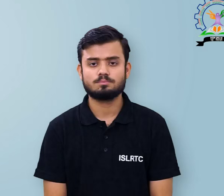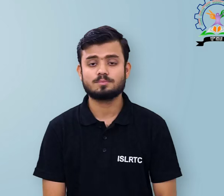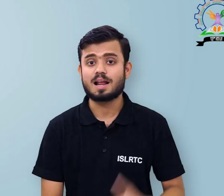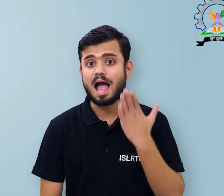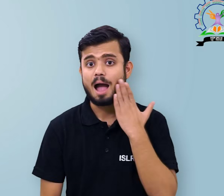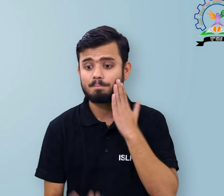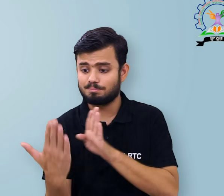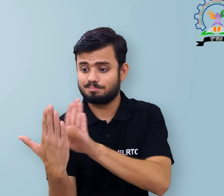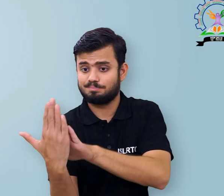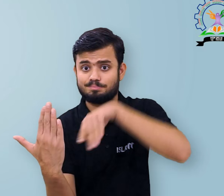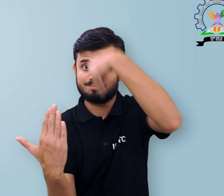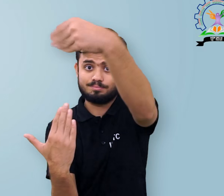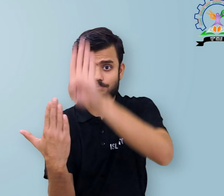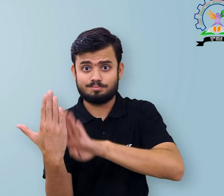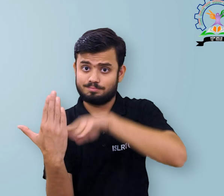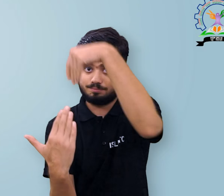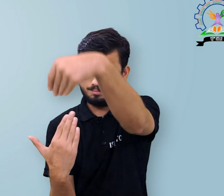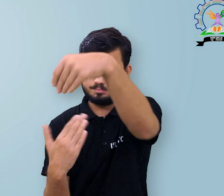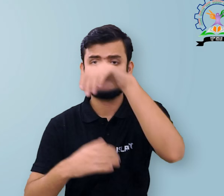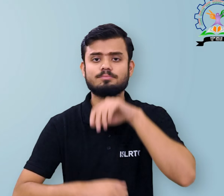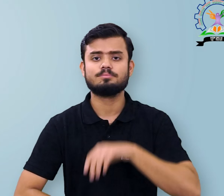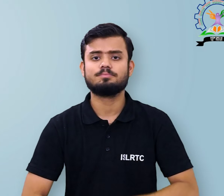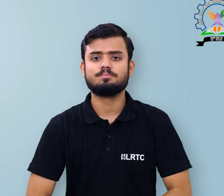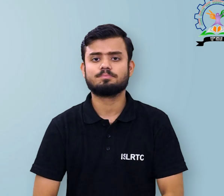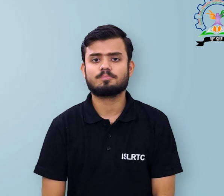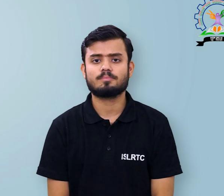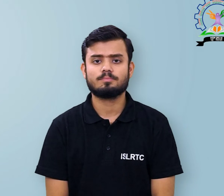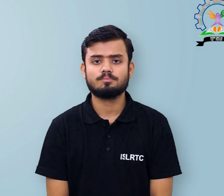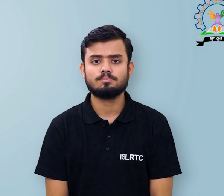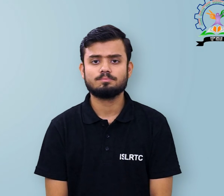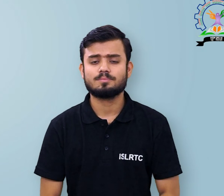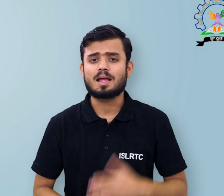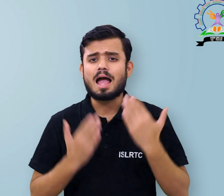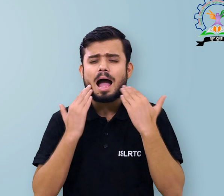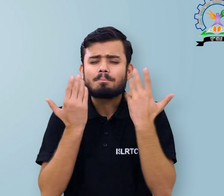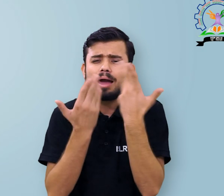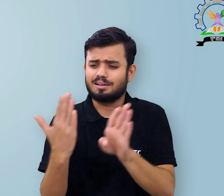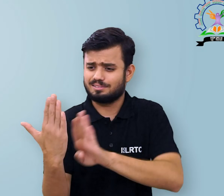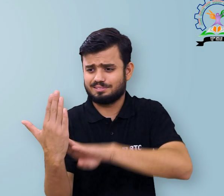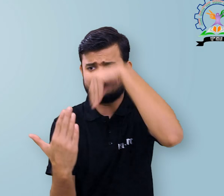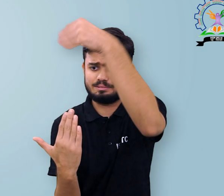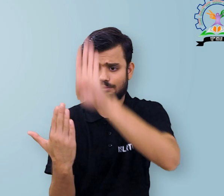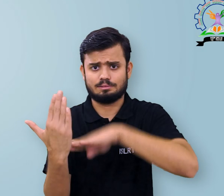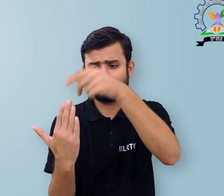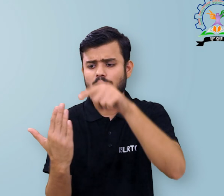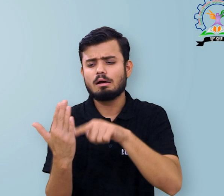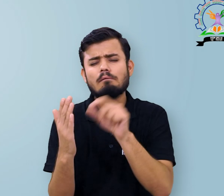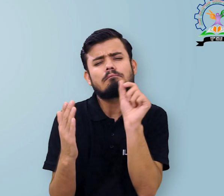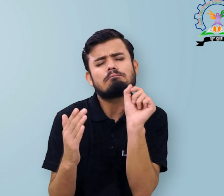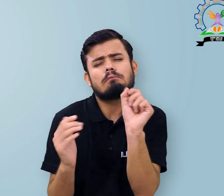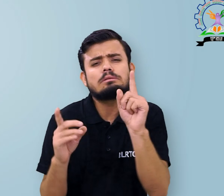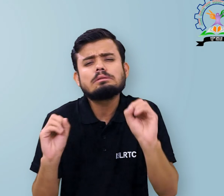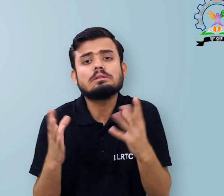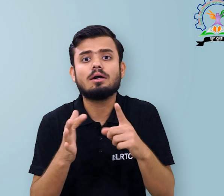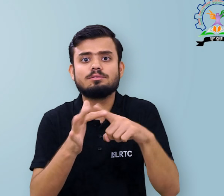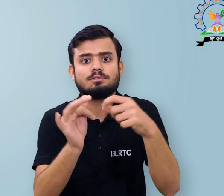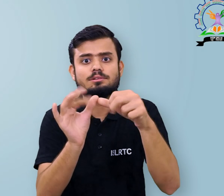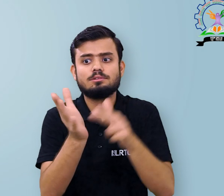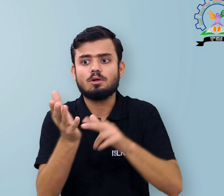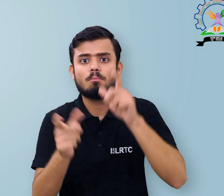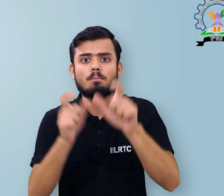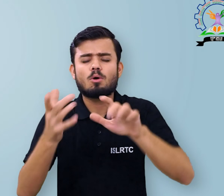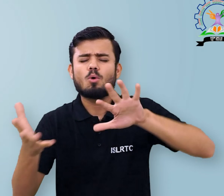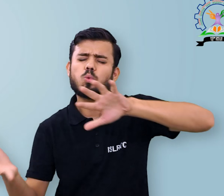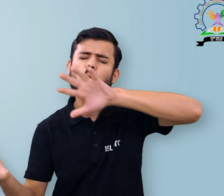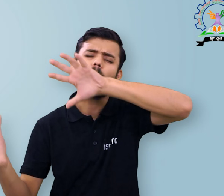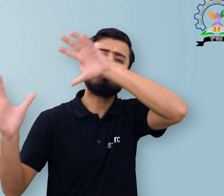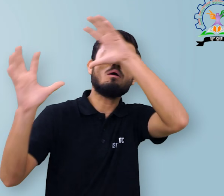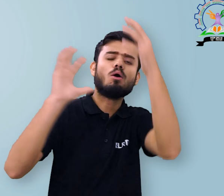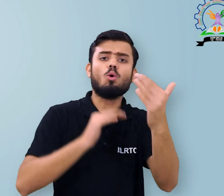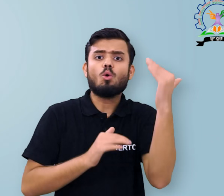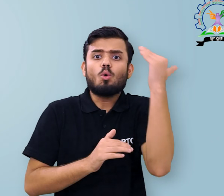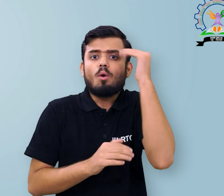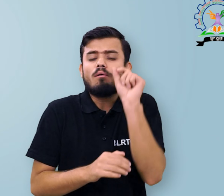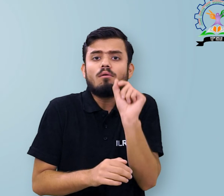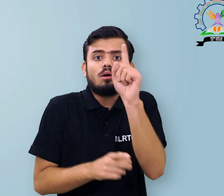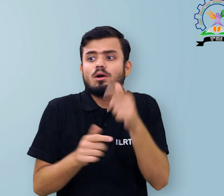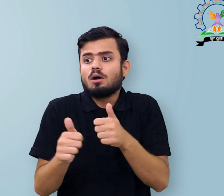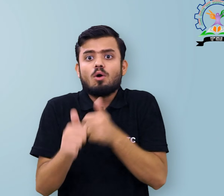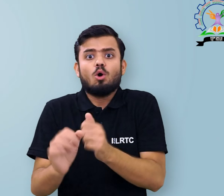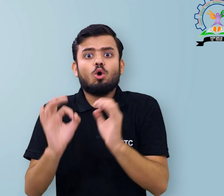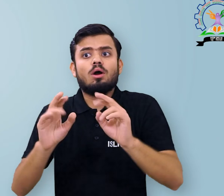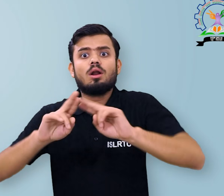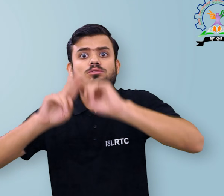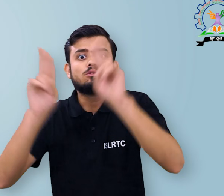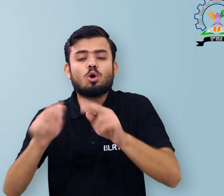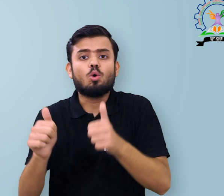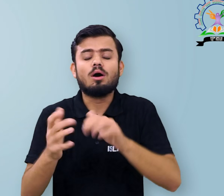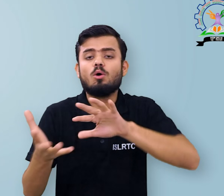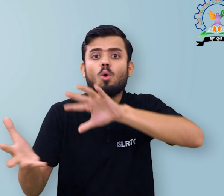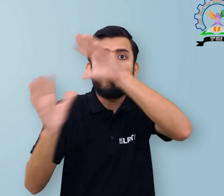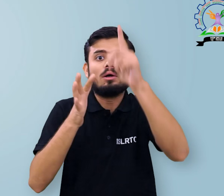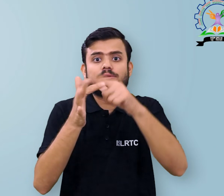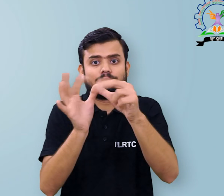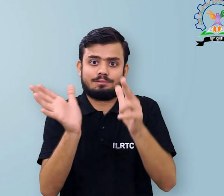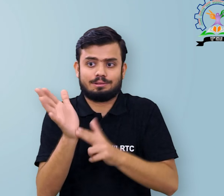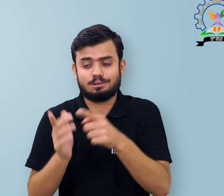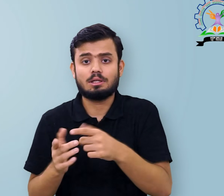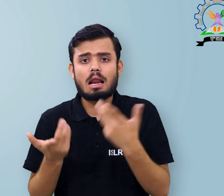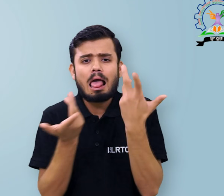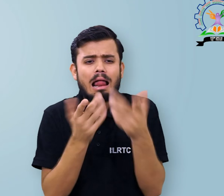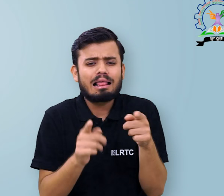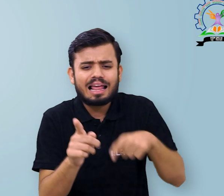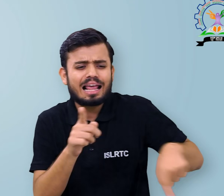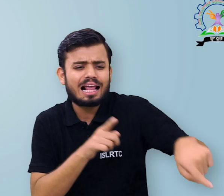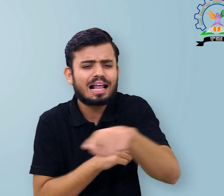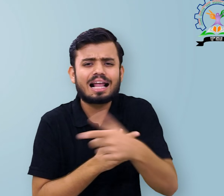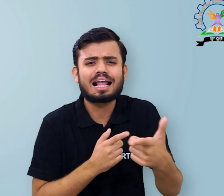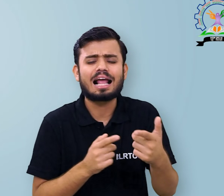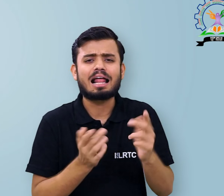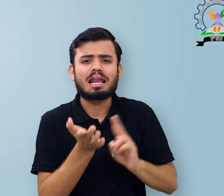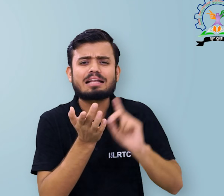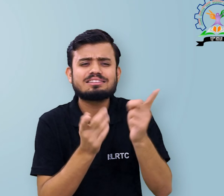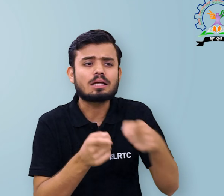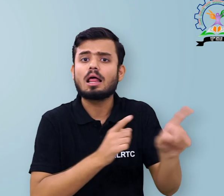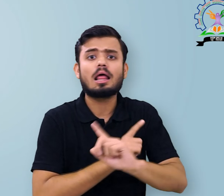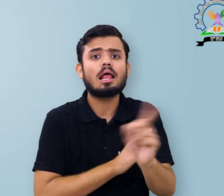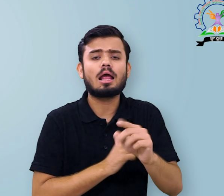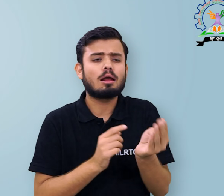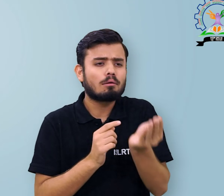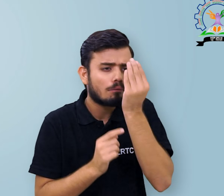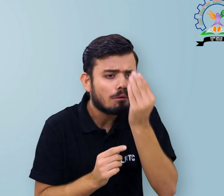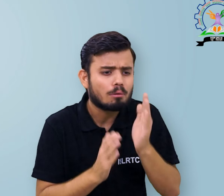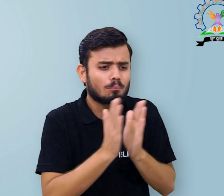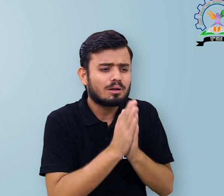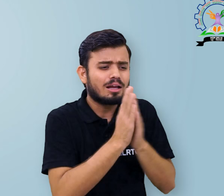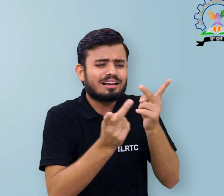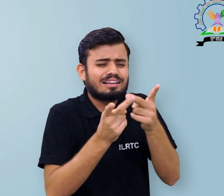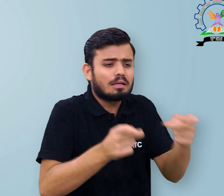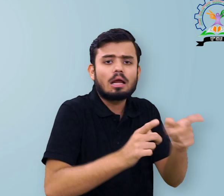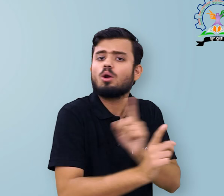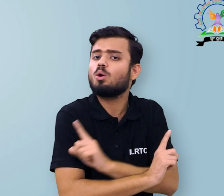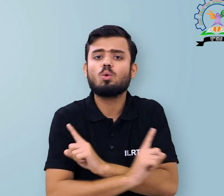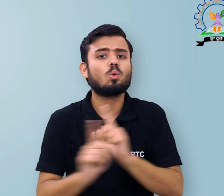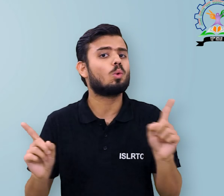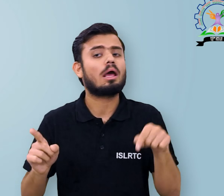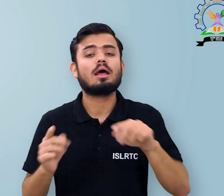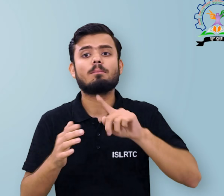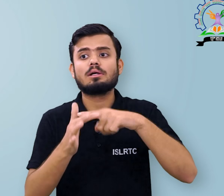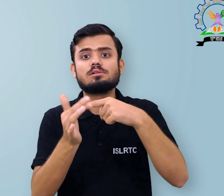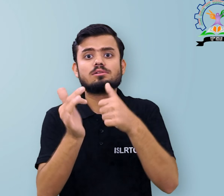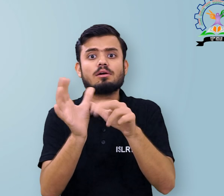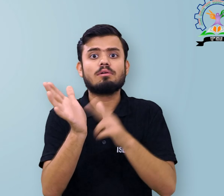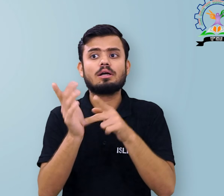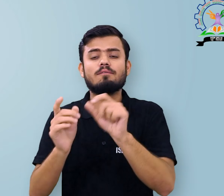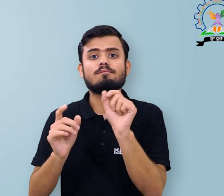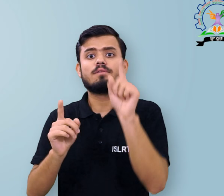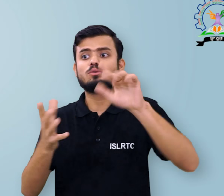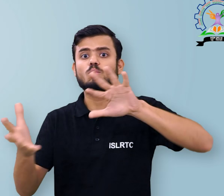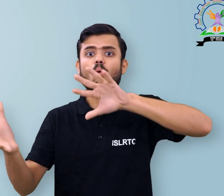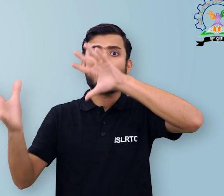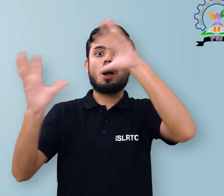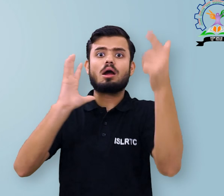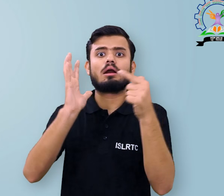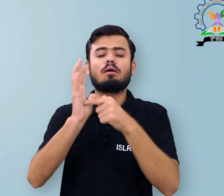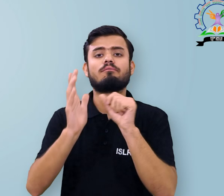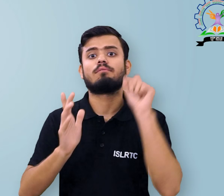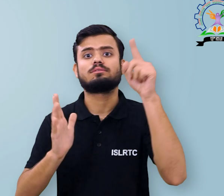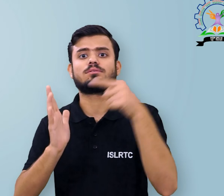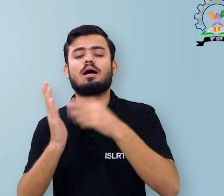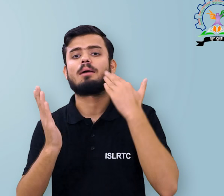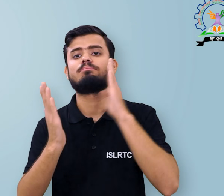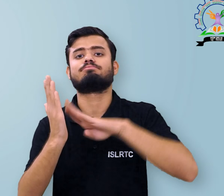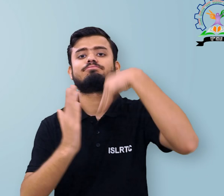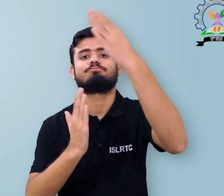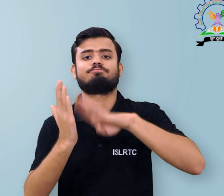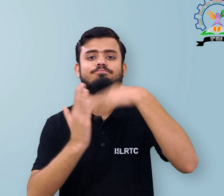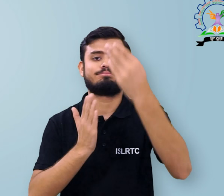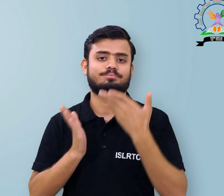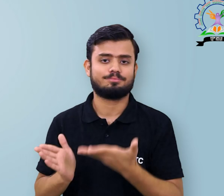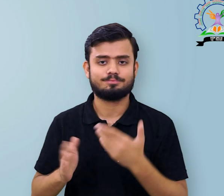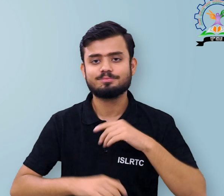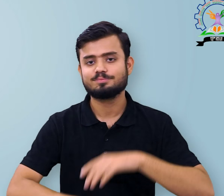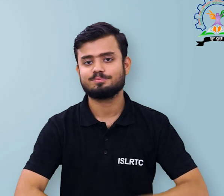Gregorian Calendar The calendar now used internationally.